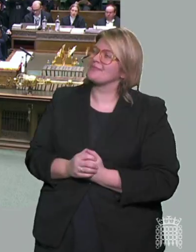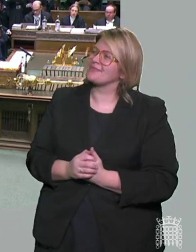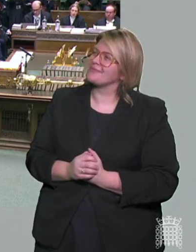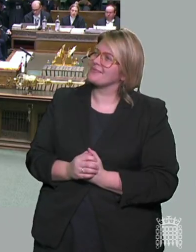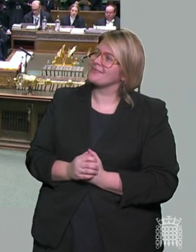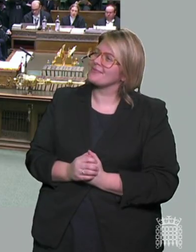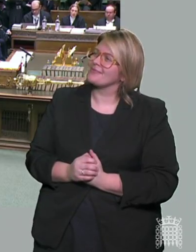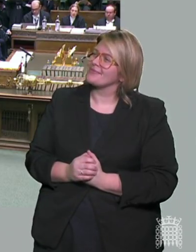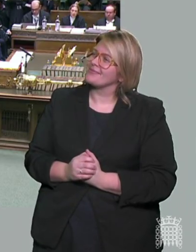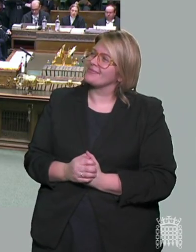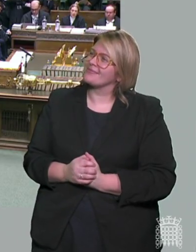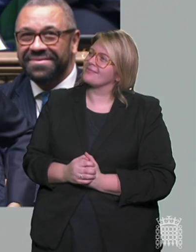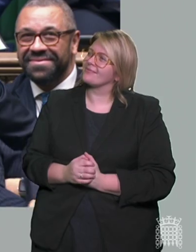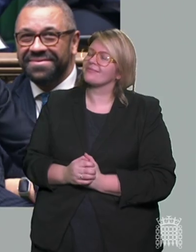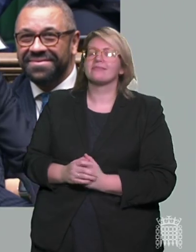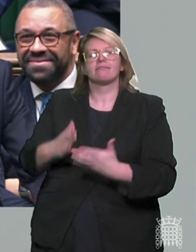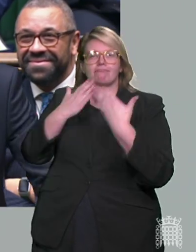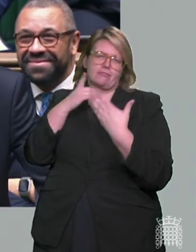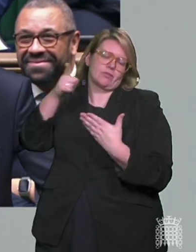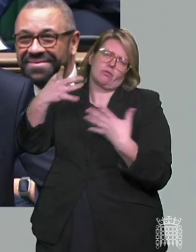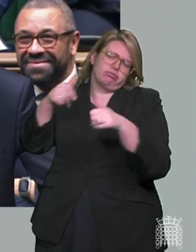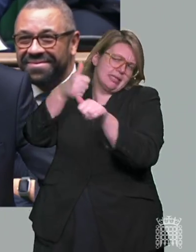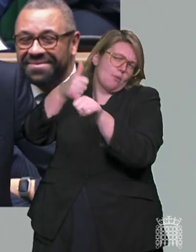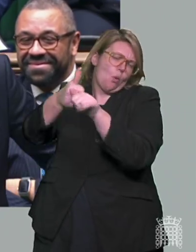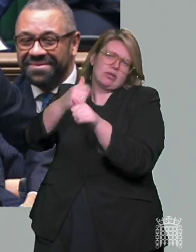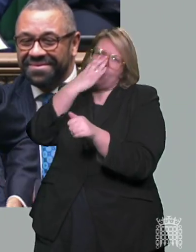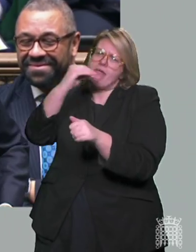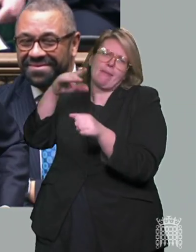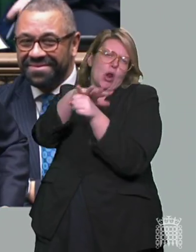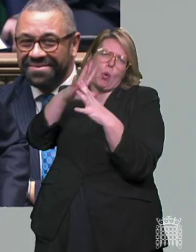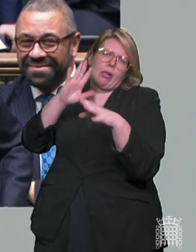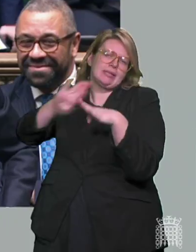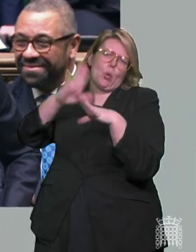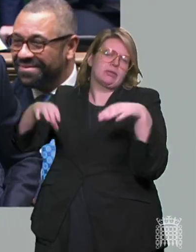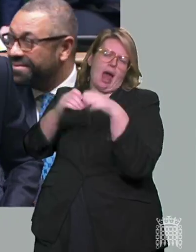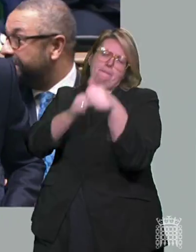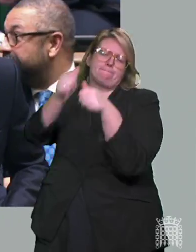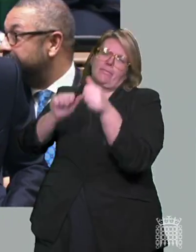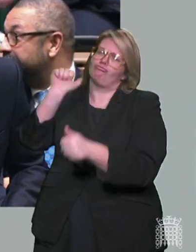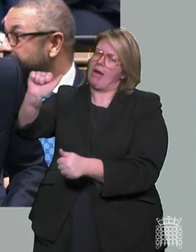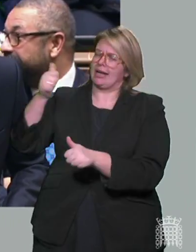I join my honourable Friend in commending all her local sporting organisations for the job they do.